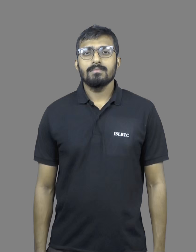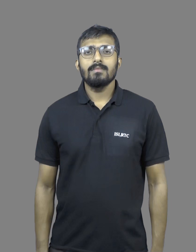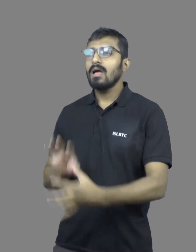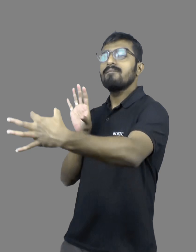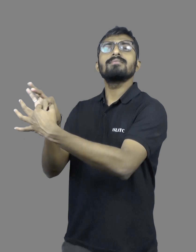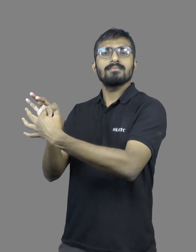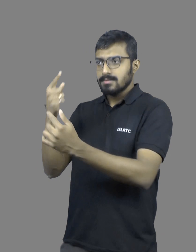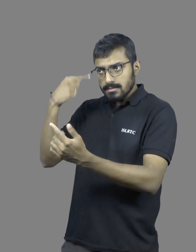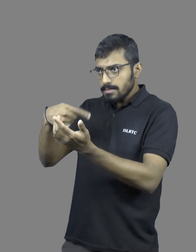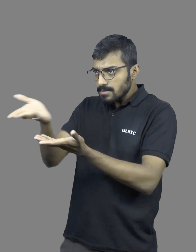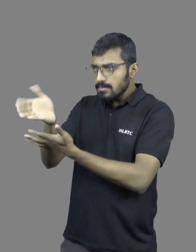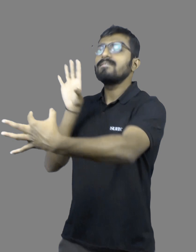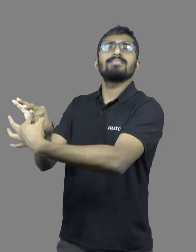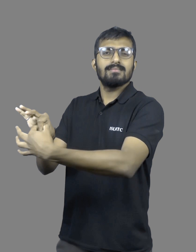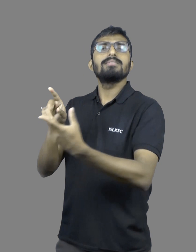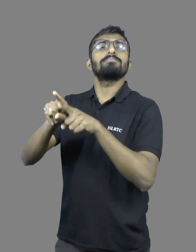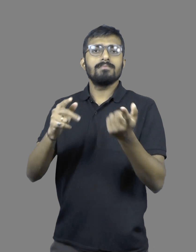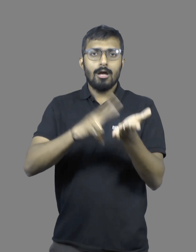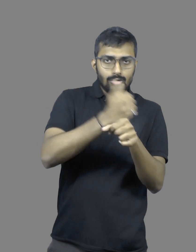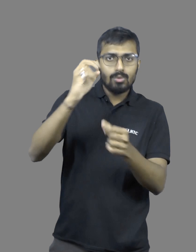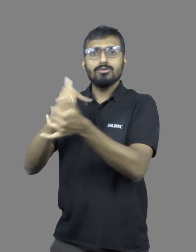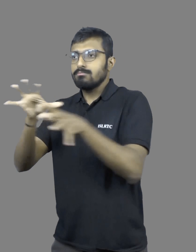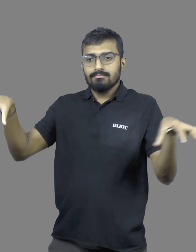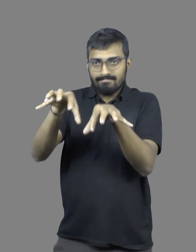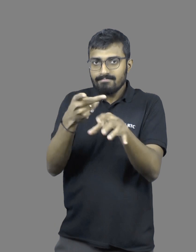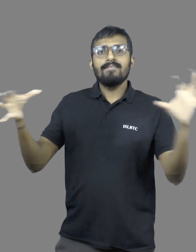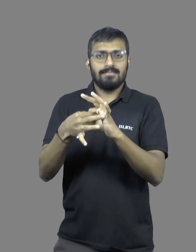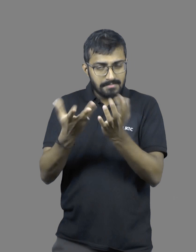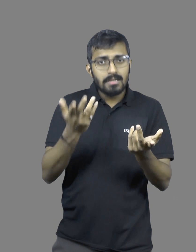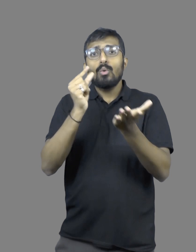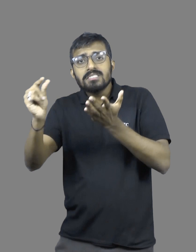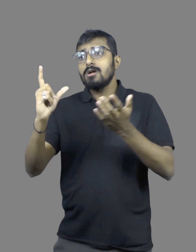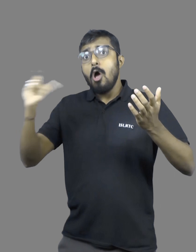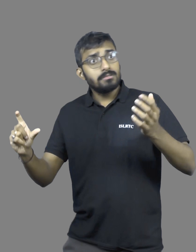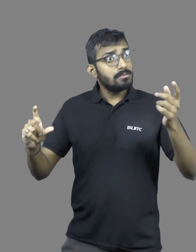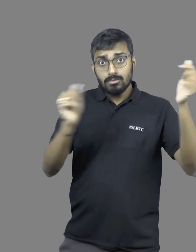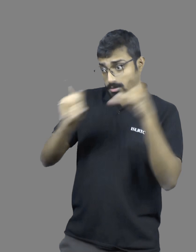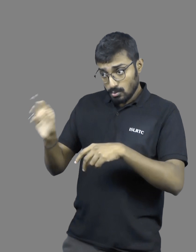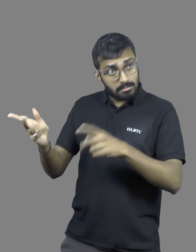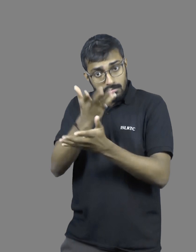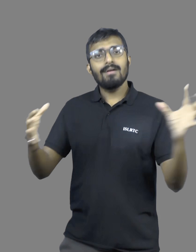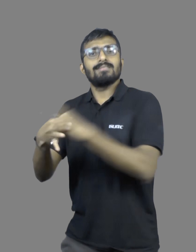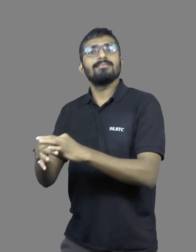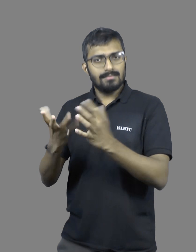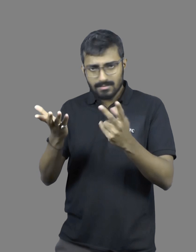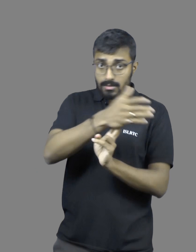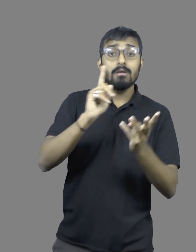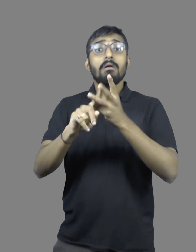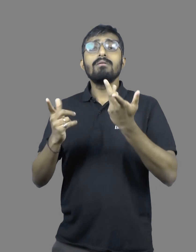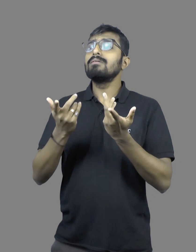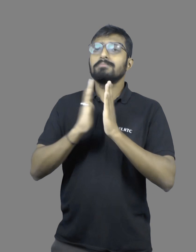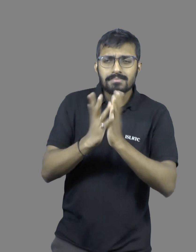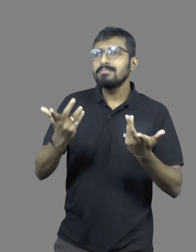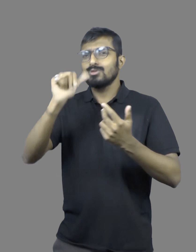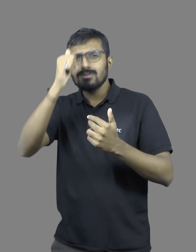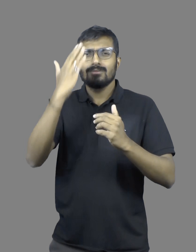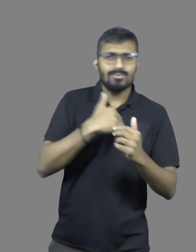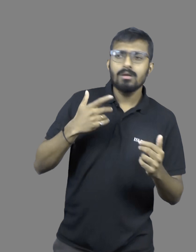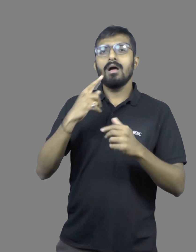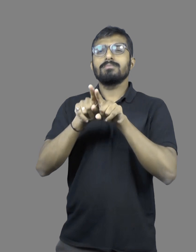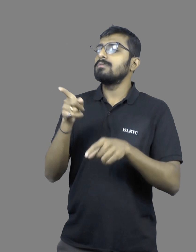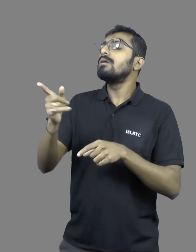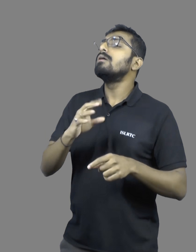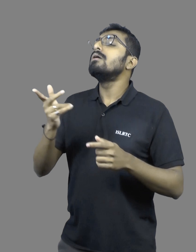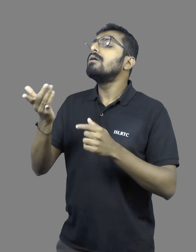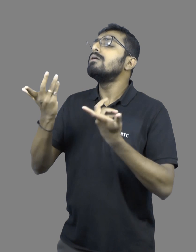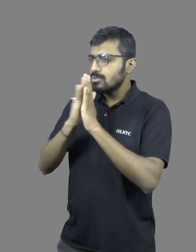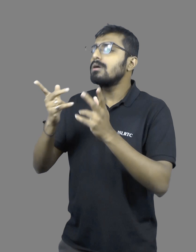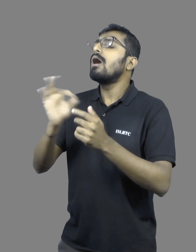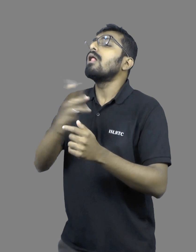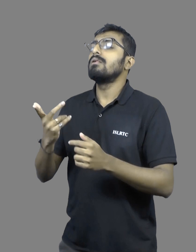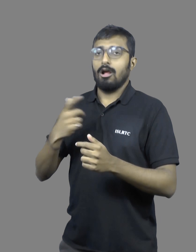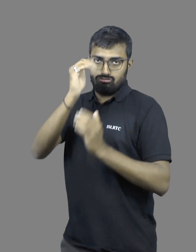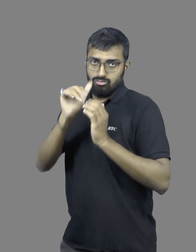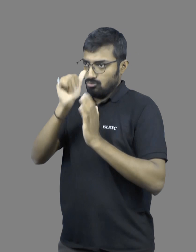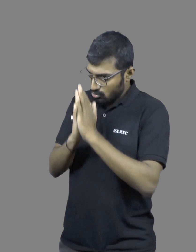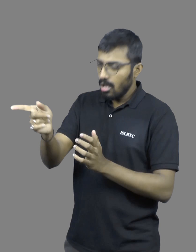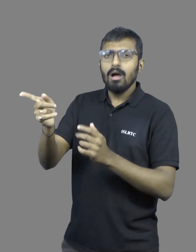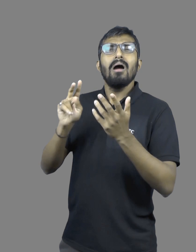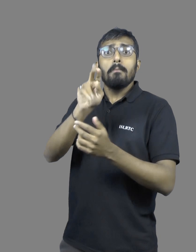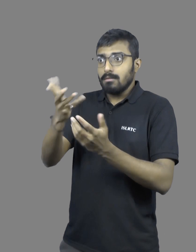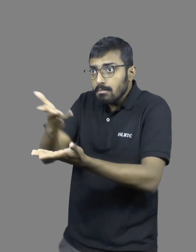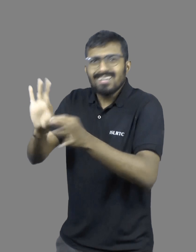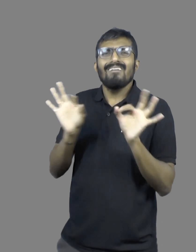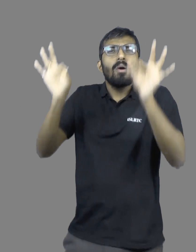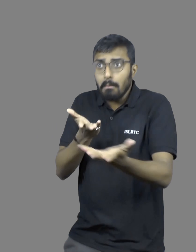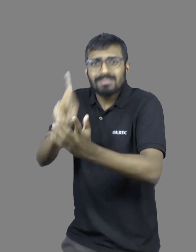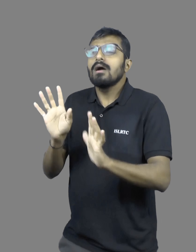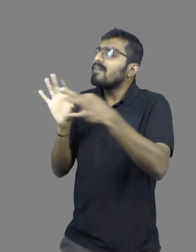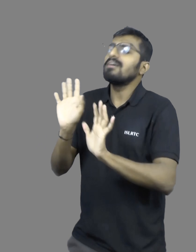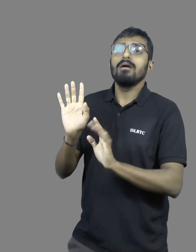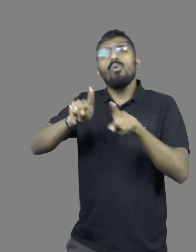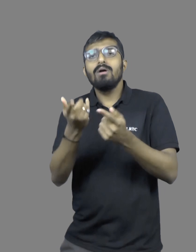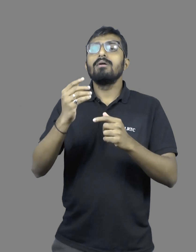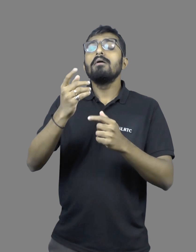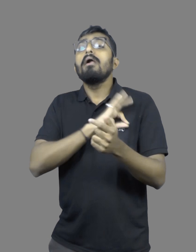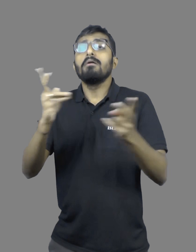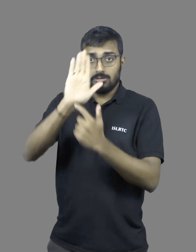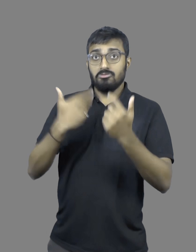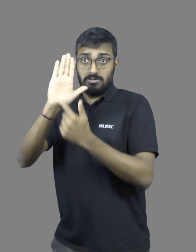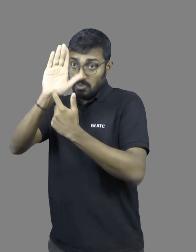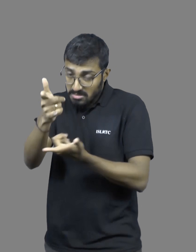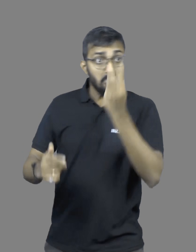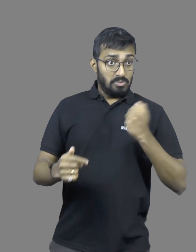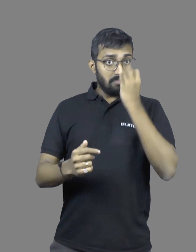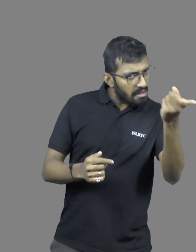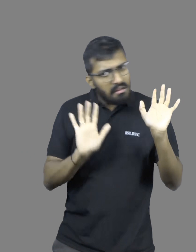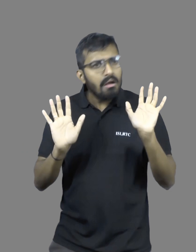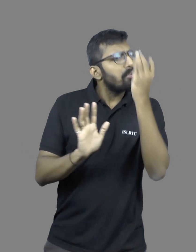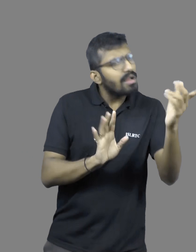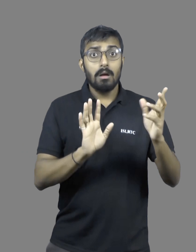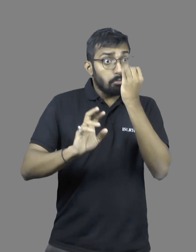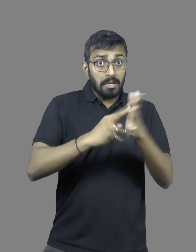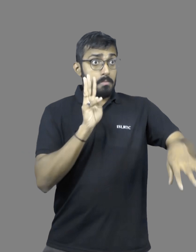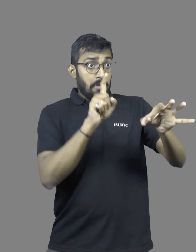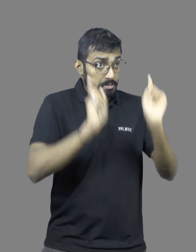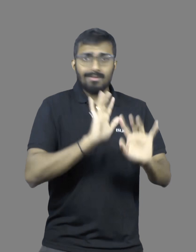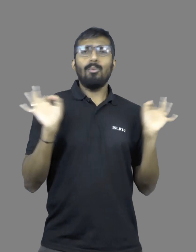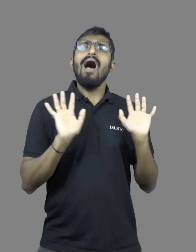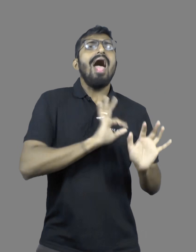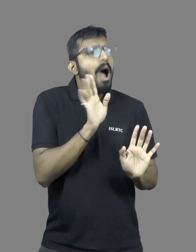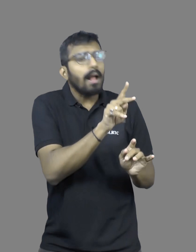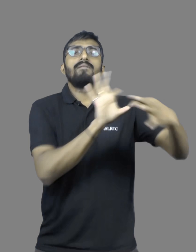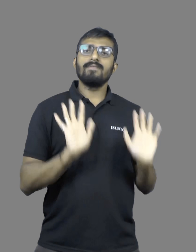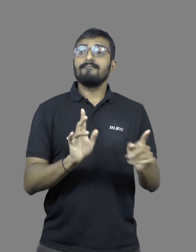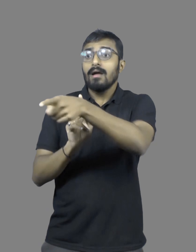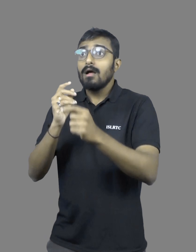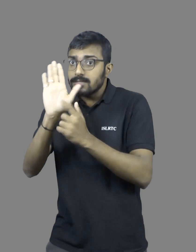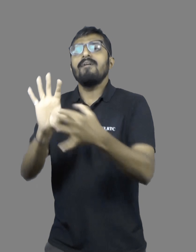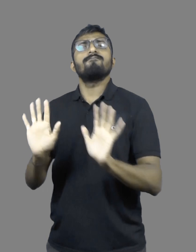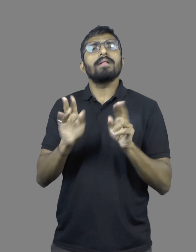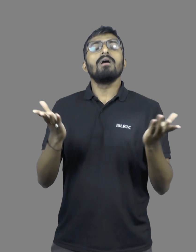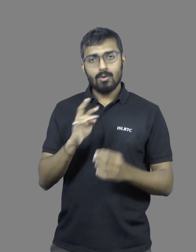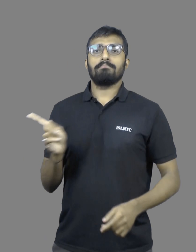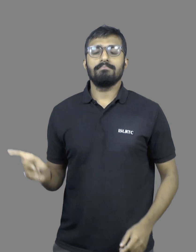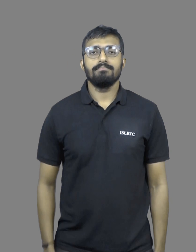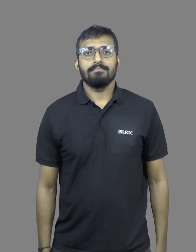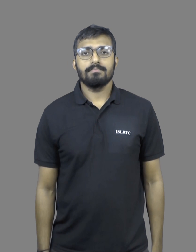Affiliate